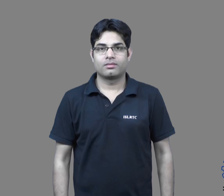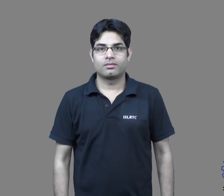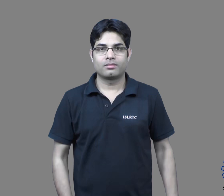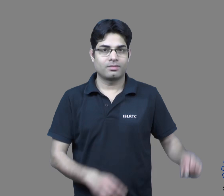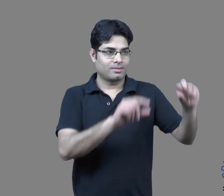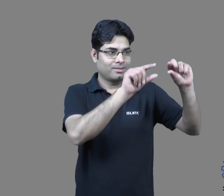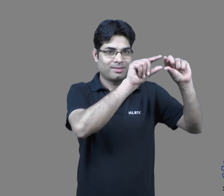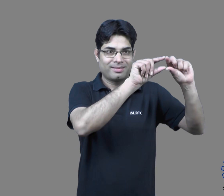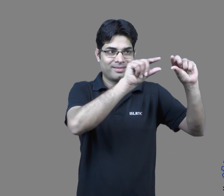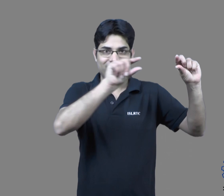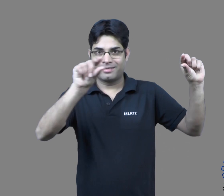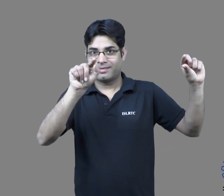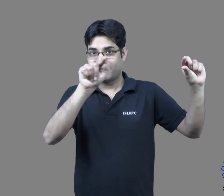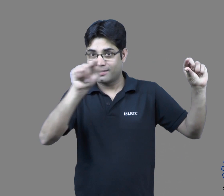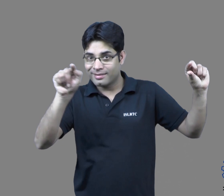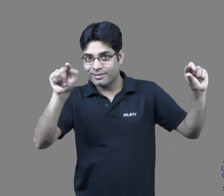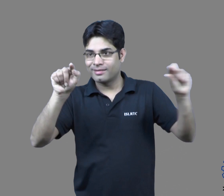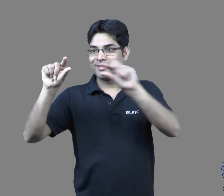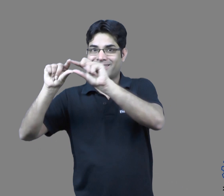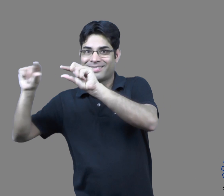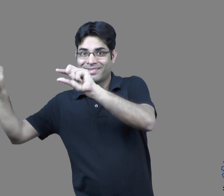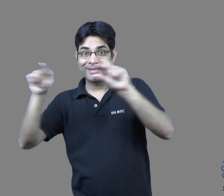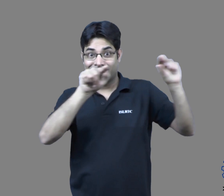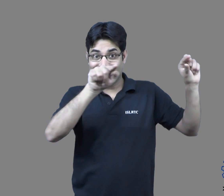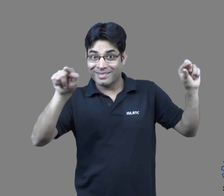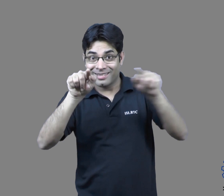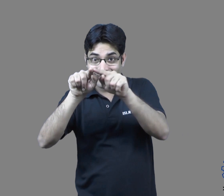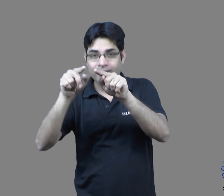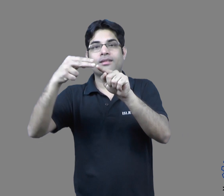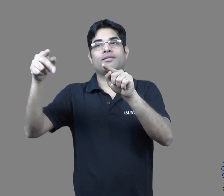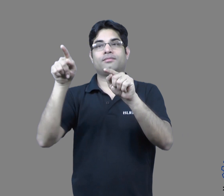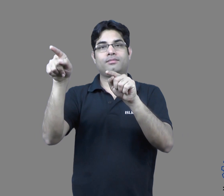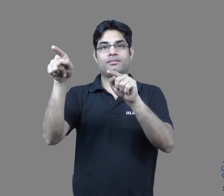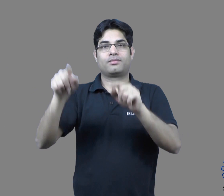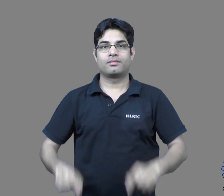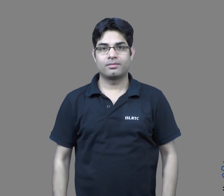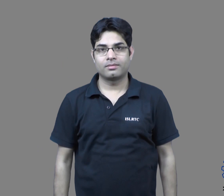Dash